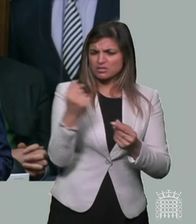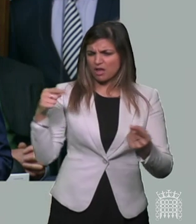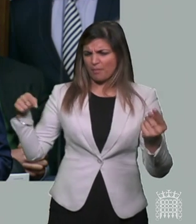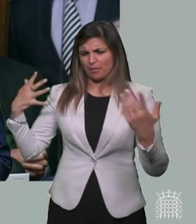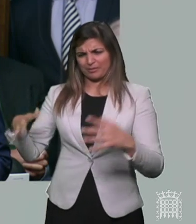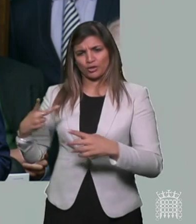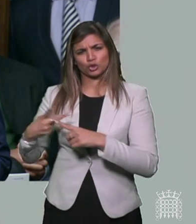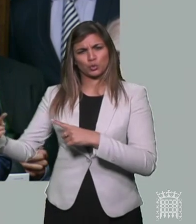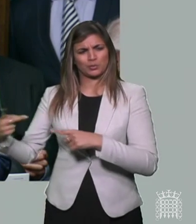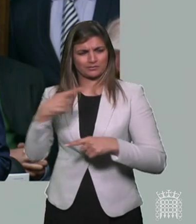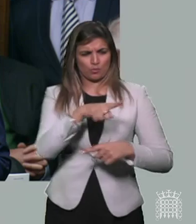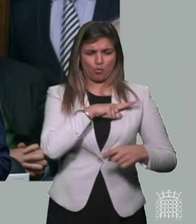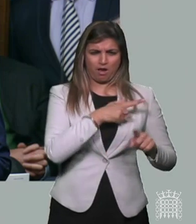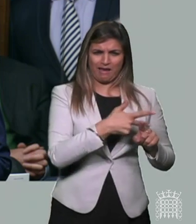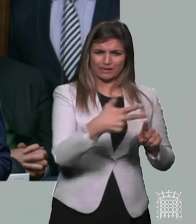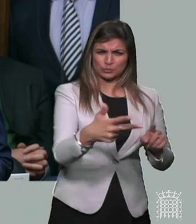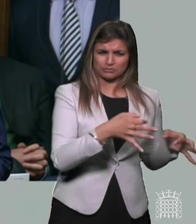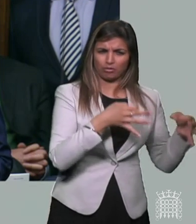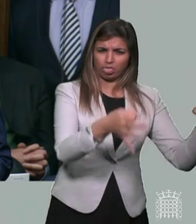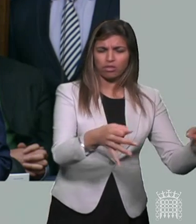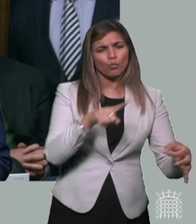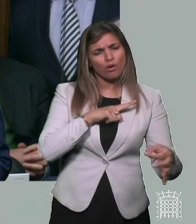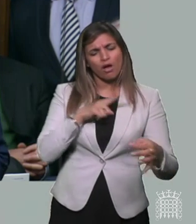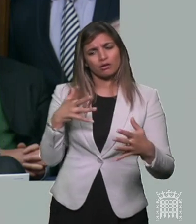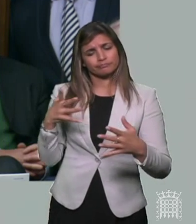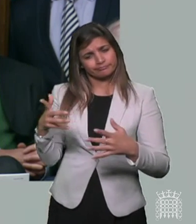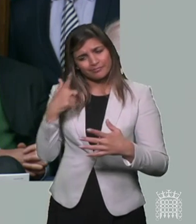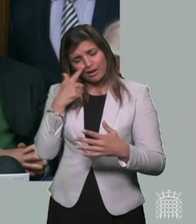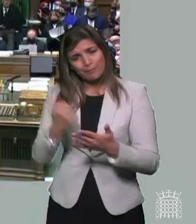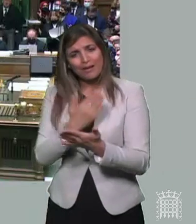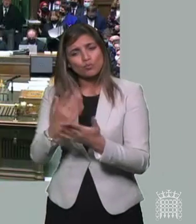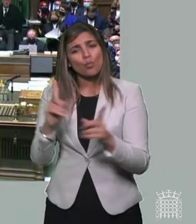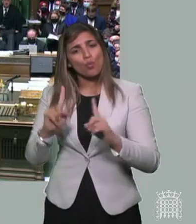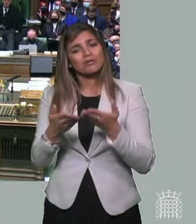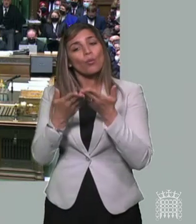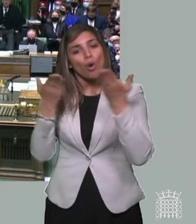What can my right honourable Friend do to ensure equality of healthcare across Britain?